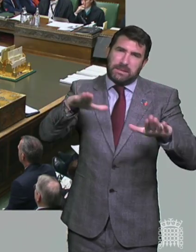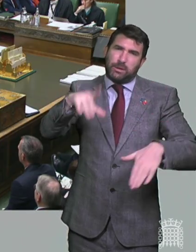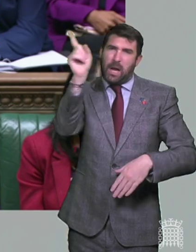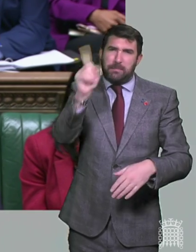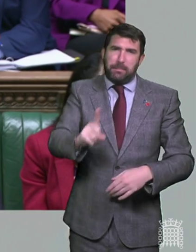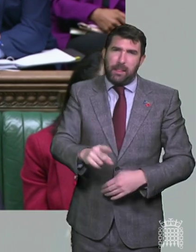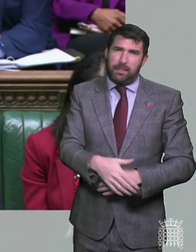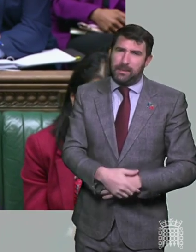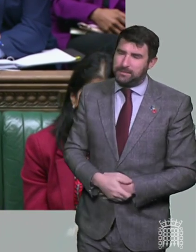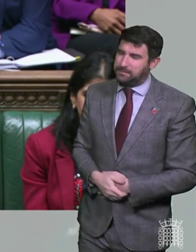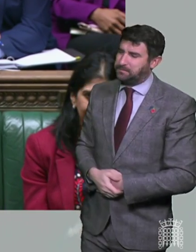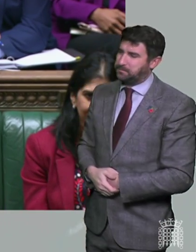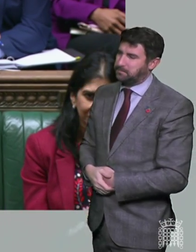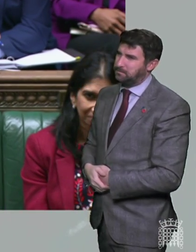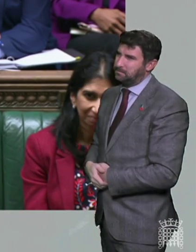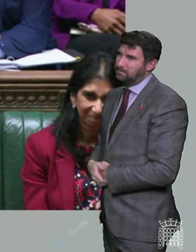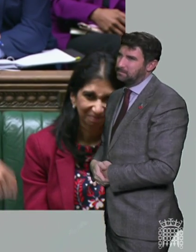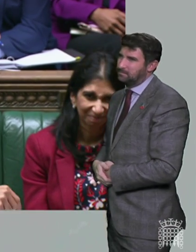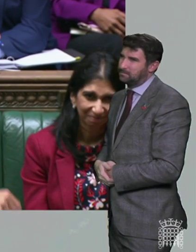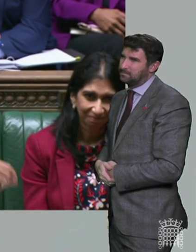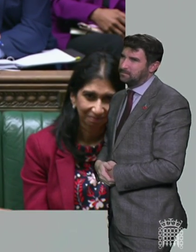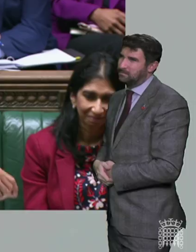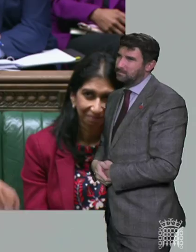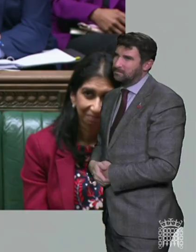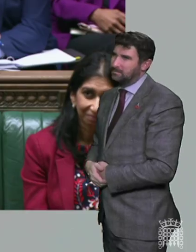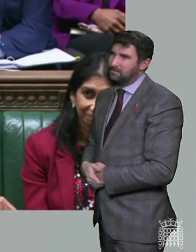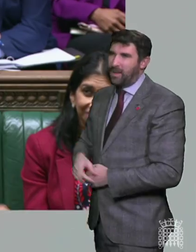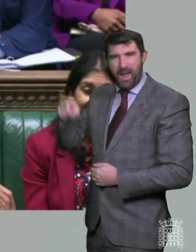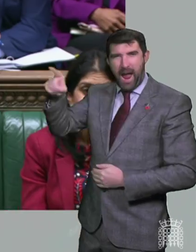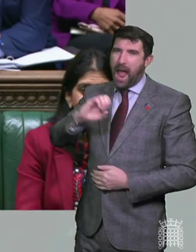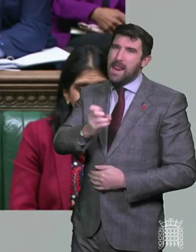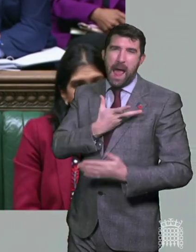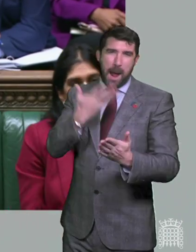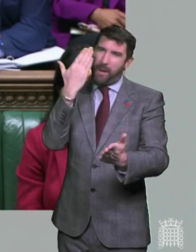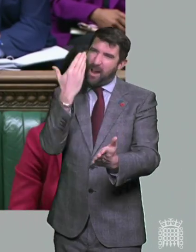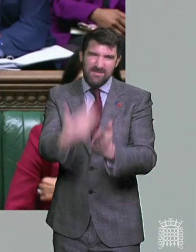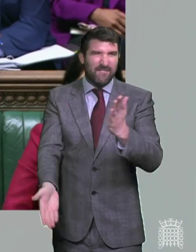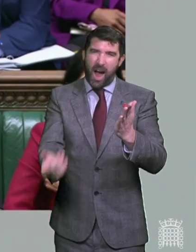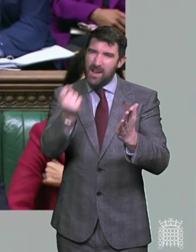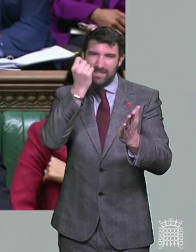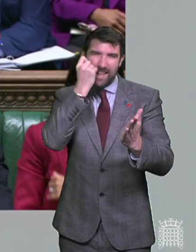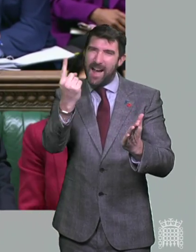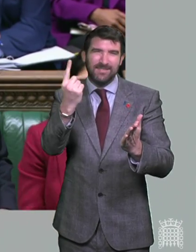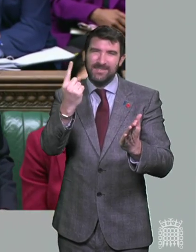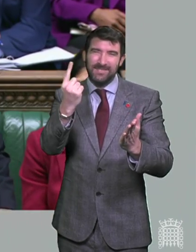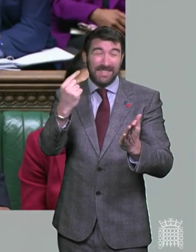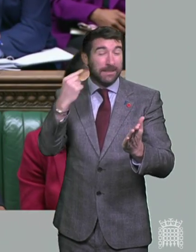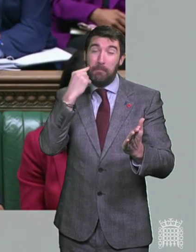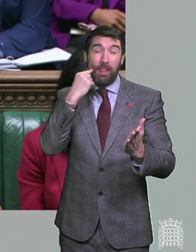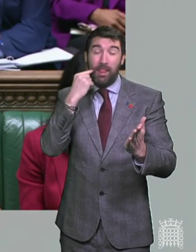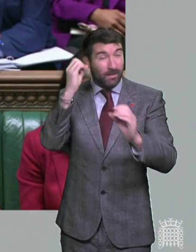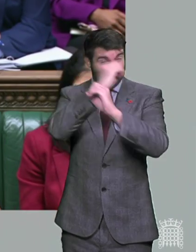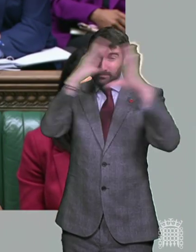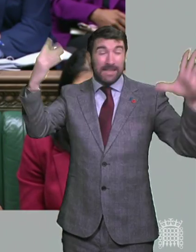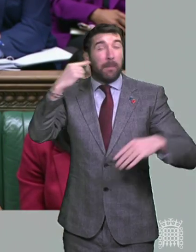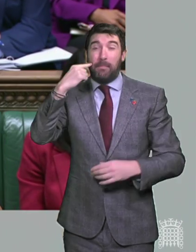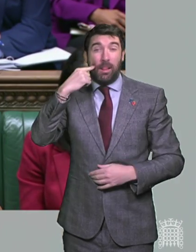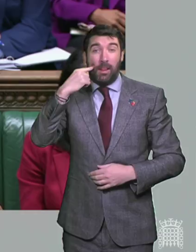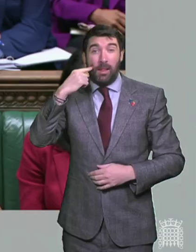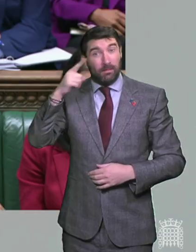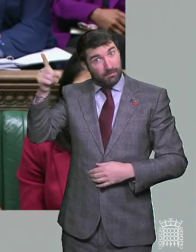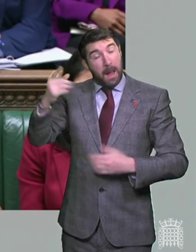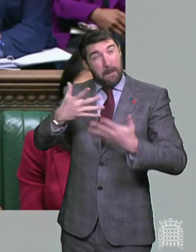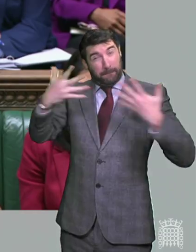What the Labour party will never understand is that it is businesses investing that creates jobs in this country.